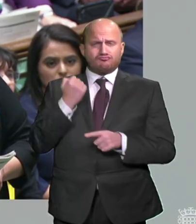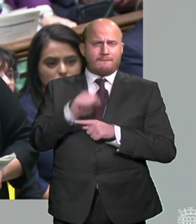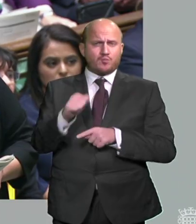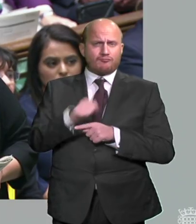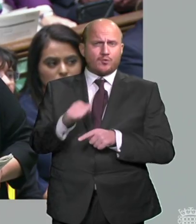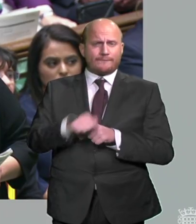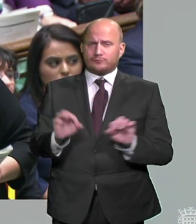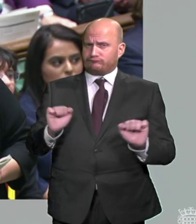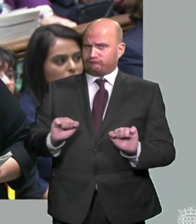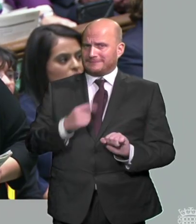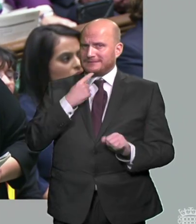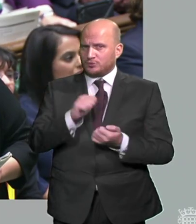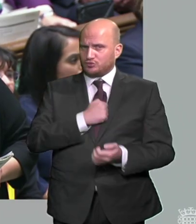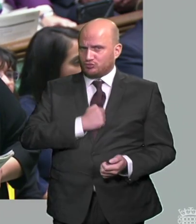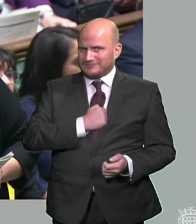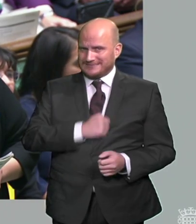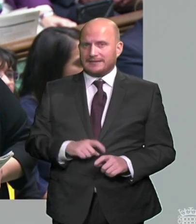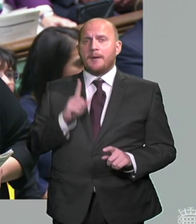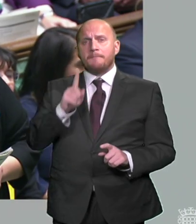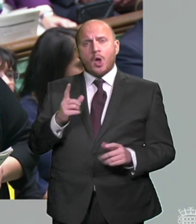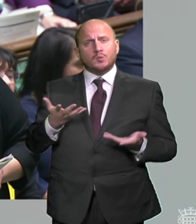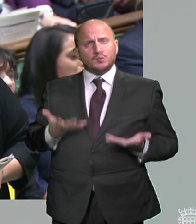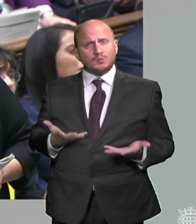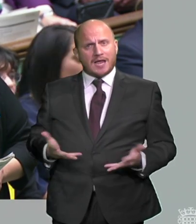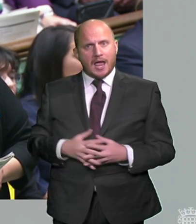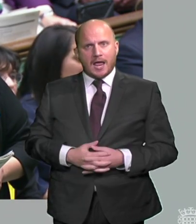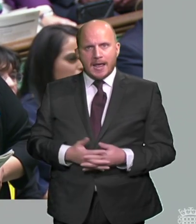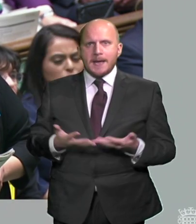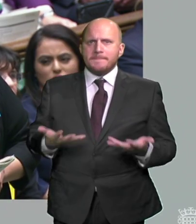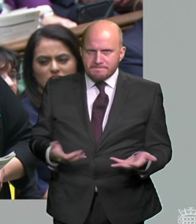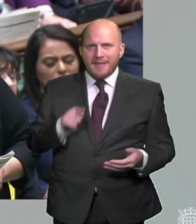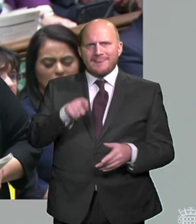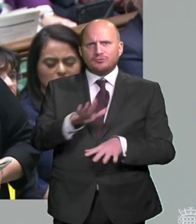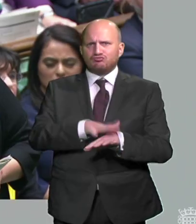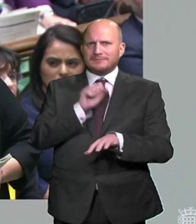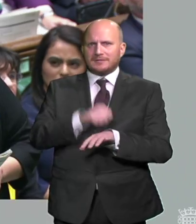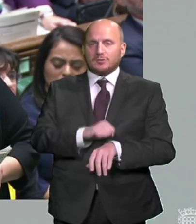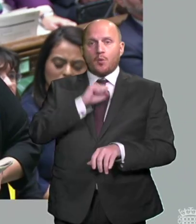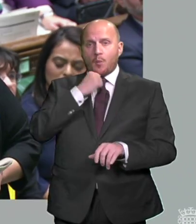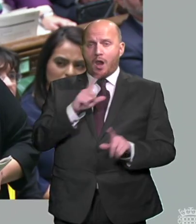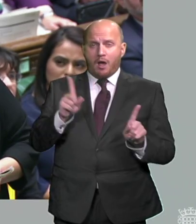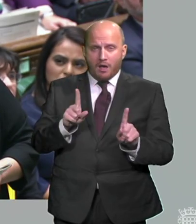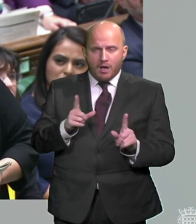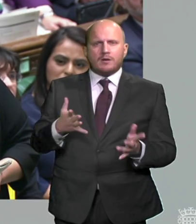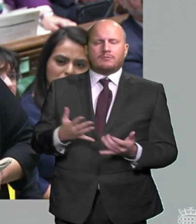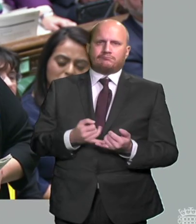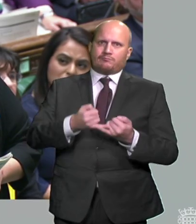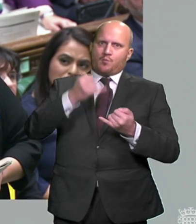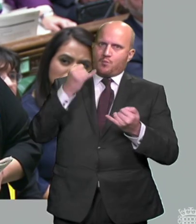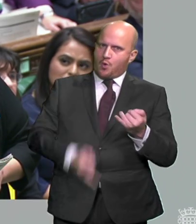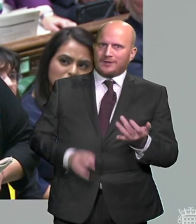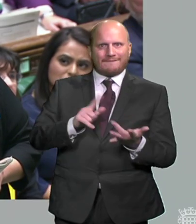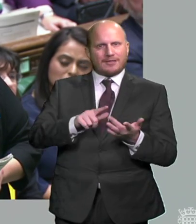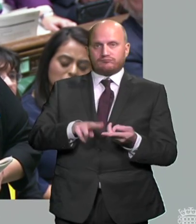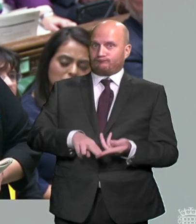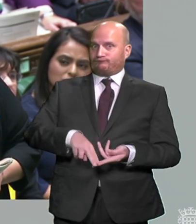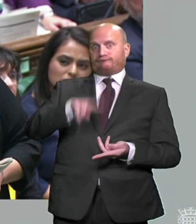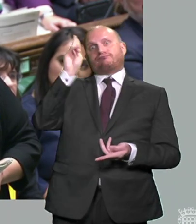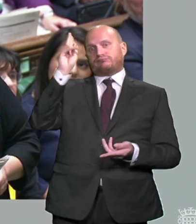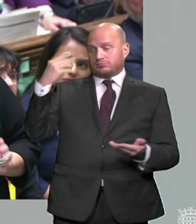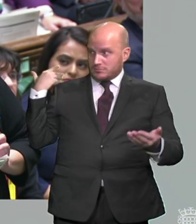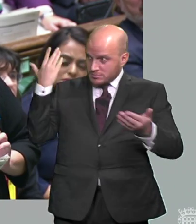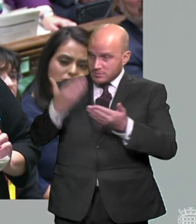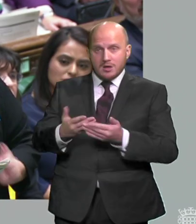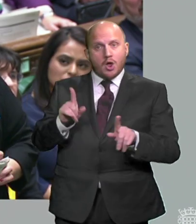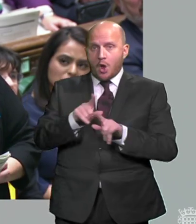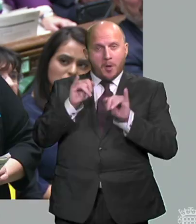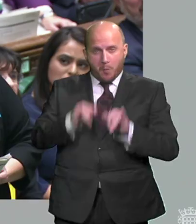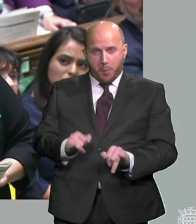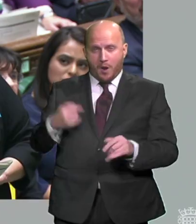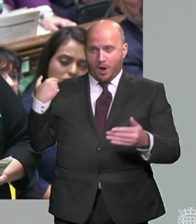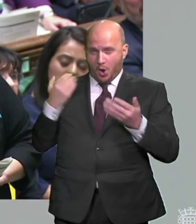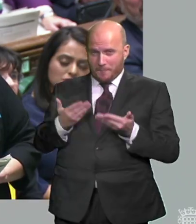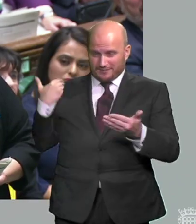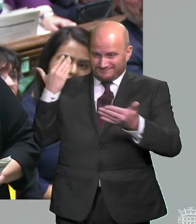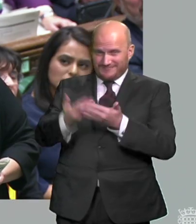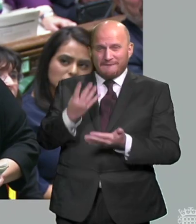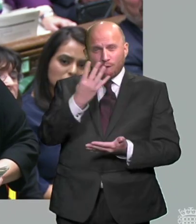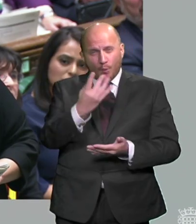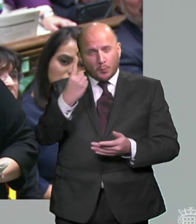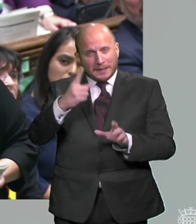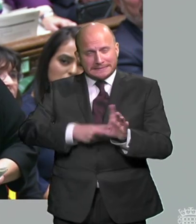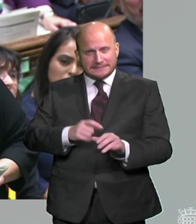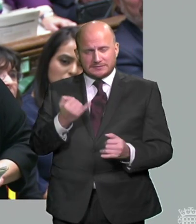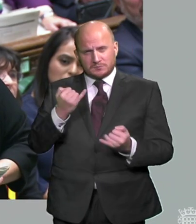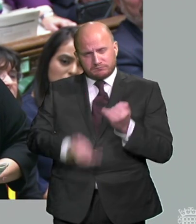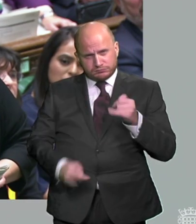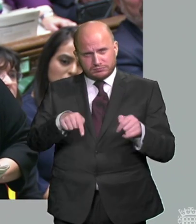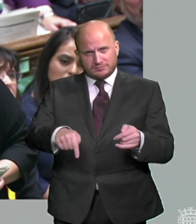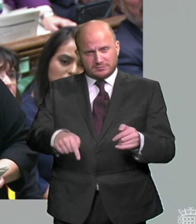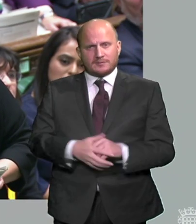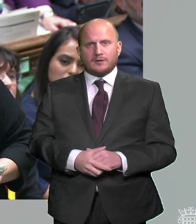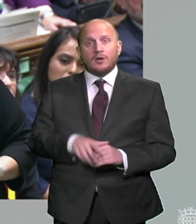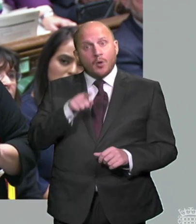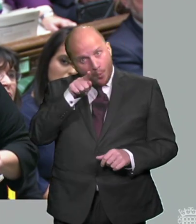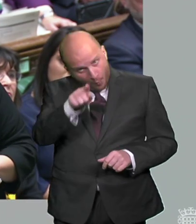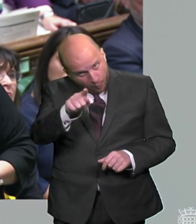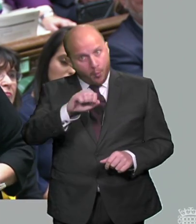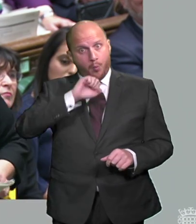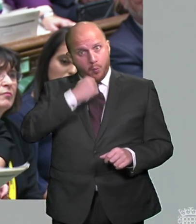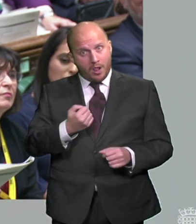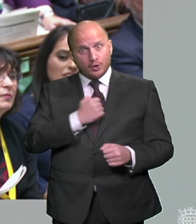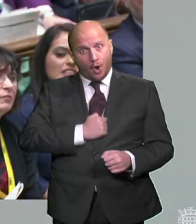This morning, people are waking up to the news that this Christmas, they will be hit with the worst inflation in 41 years, so will the Deputy Prime Minister stand up today and do what his boss would not?